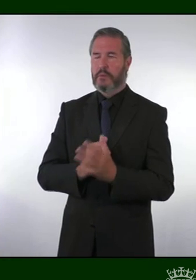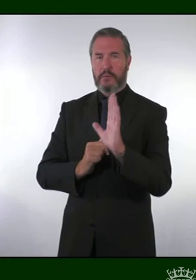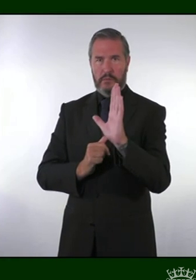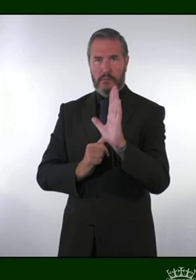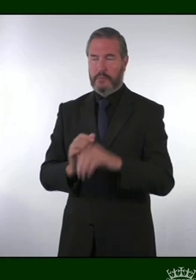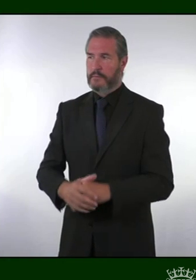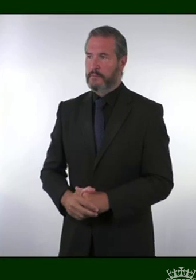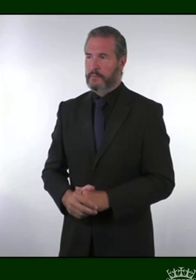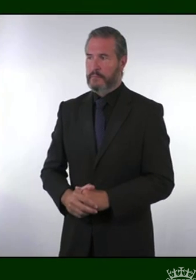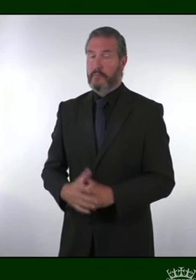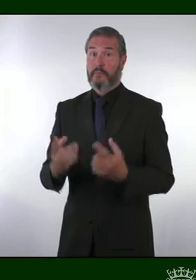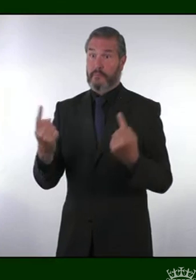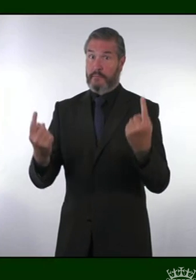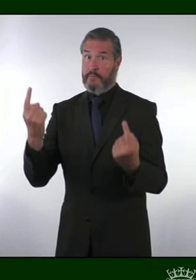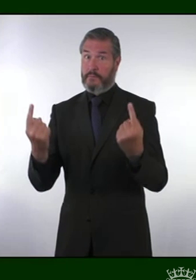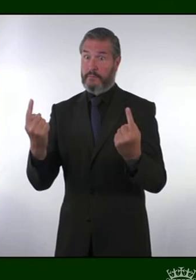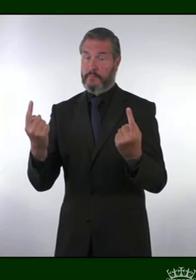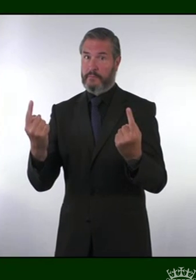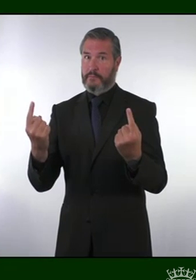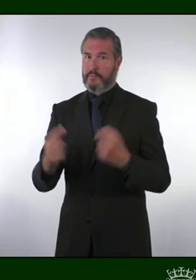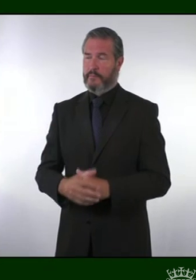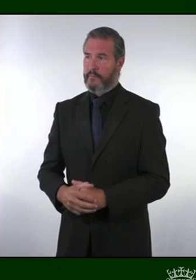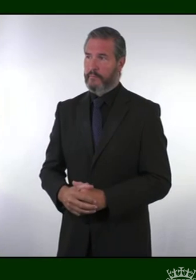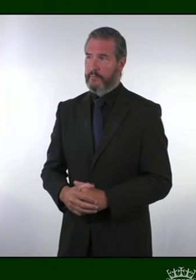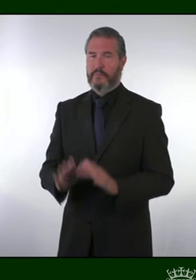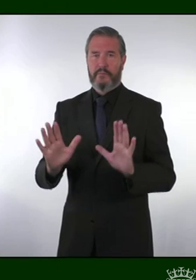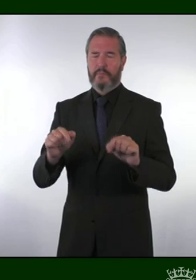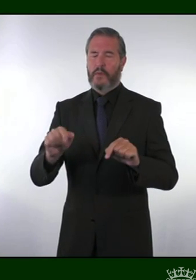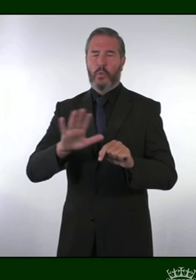Order. Prime Minister, one of us is going to have to give way and it will have to be you.